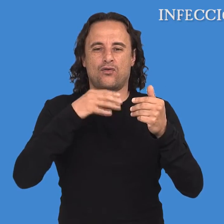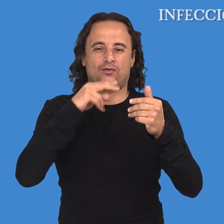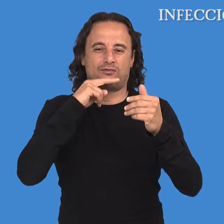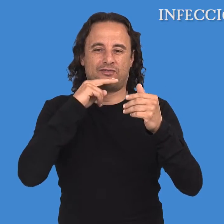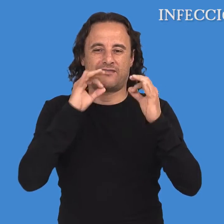pis